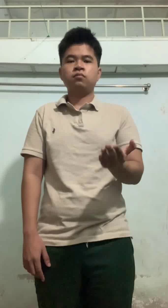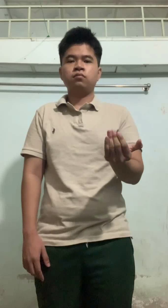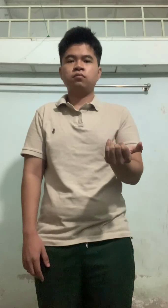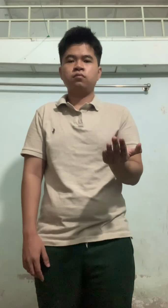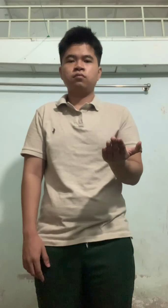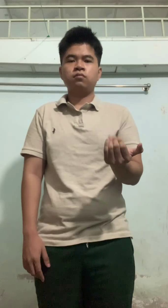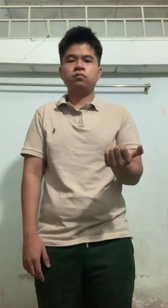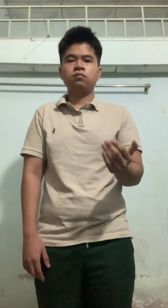yeu cau